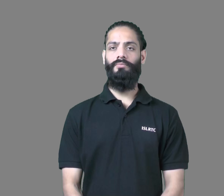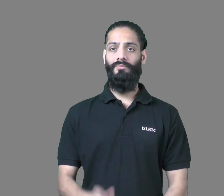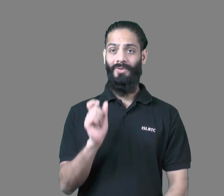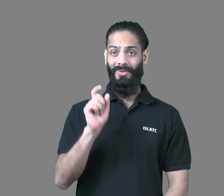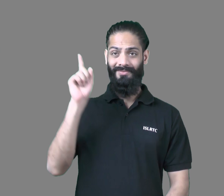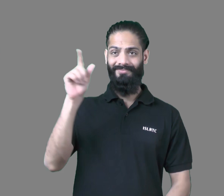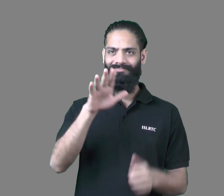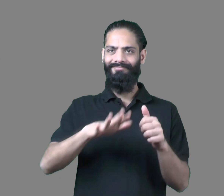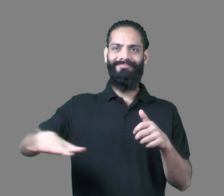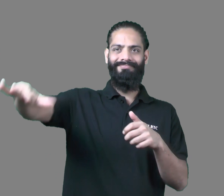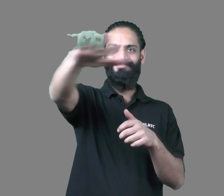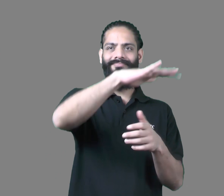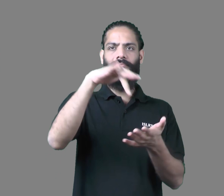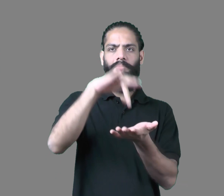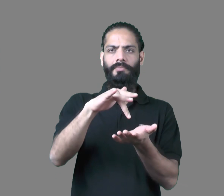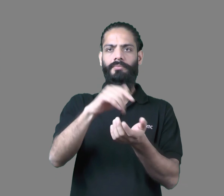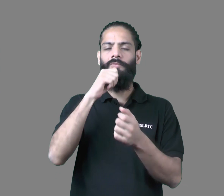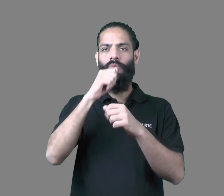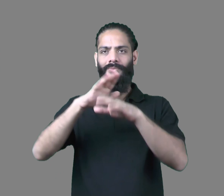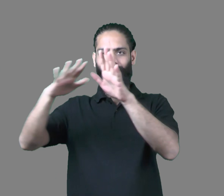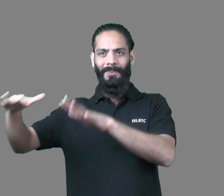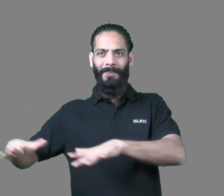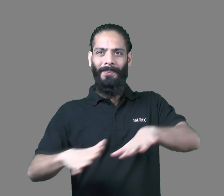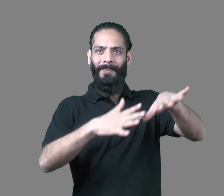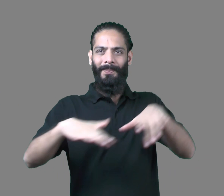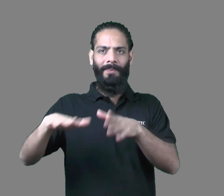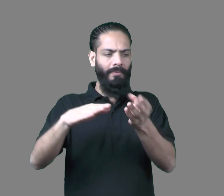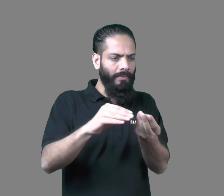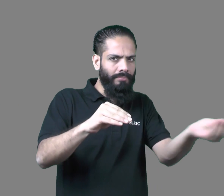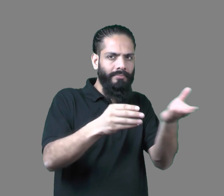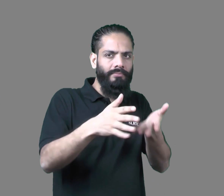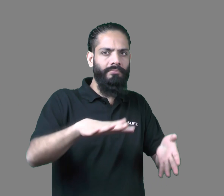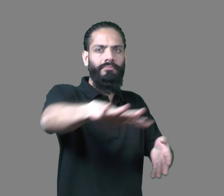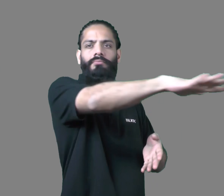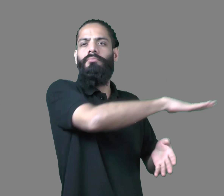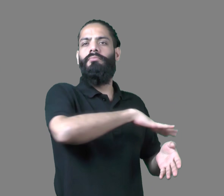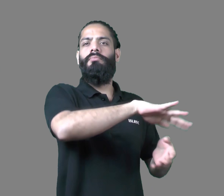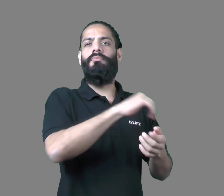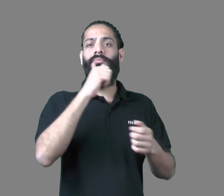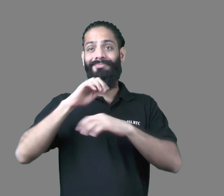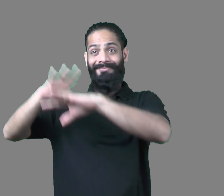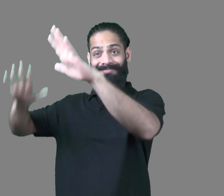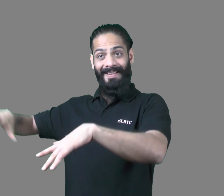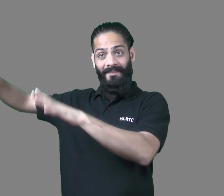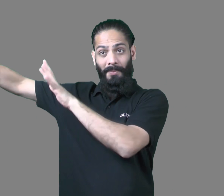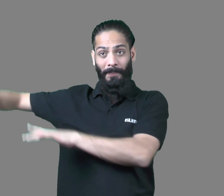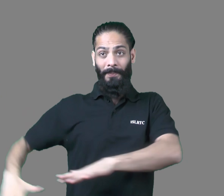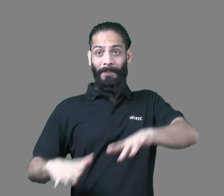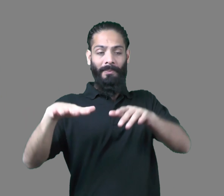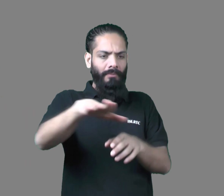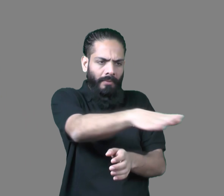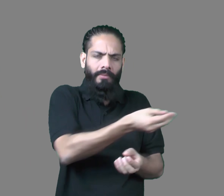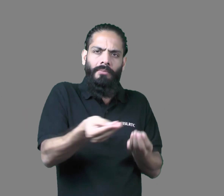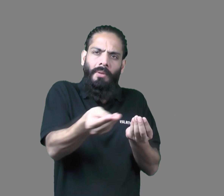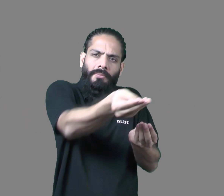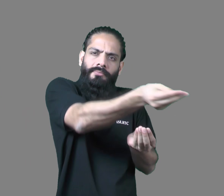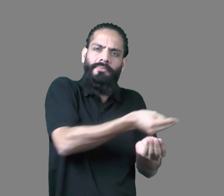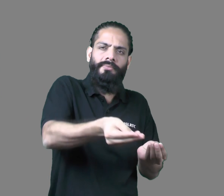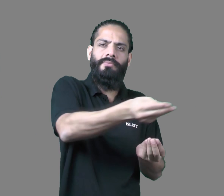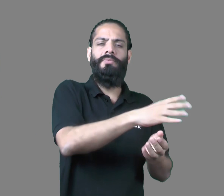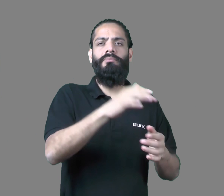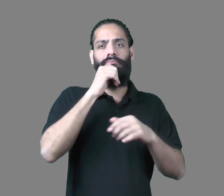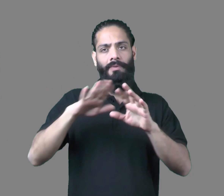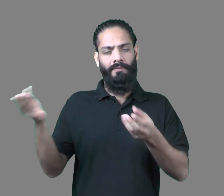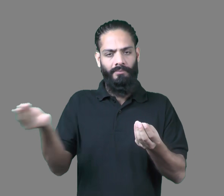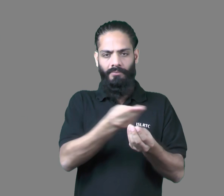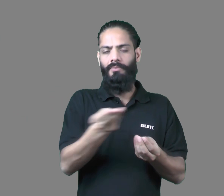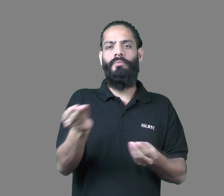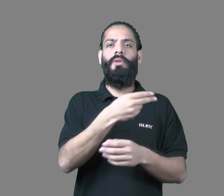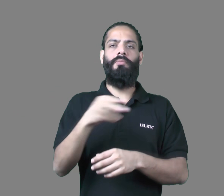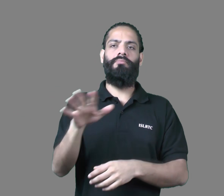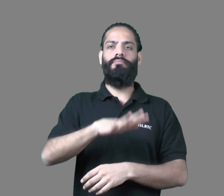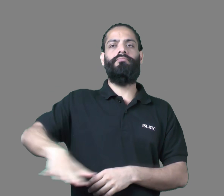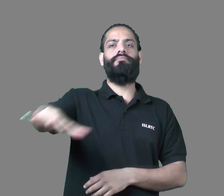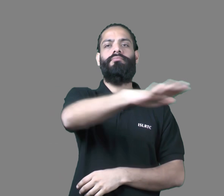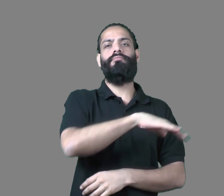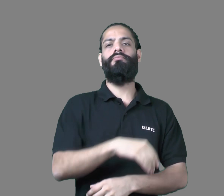Coastal Areas